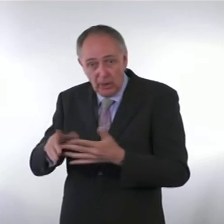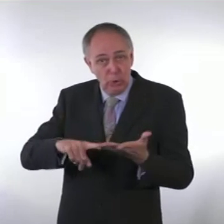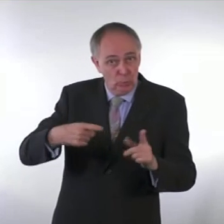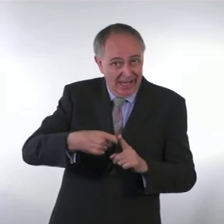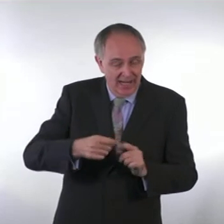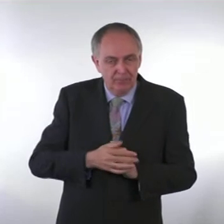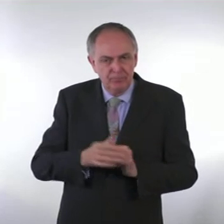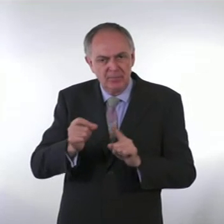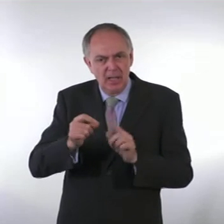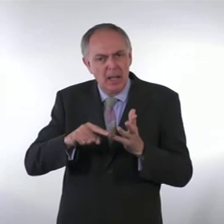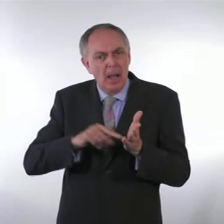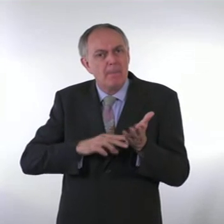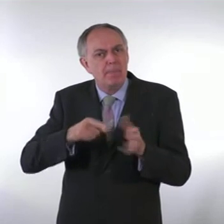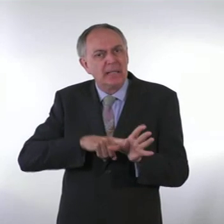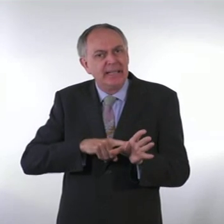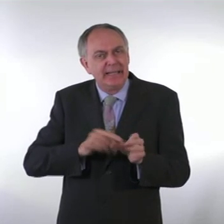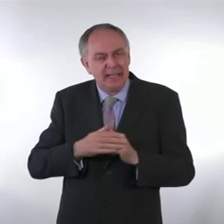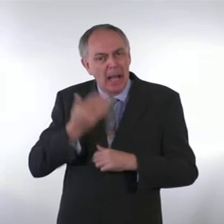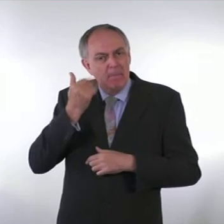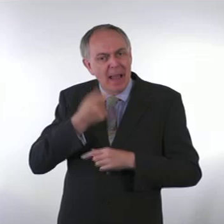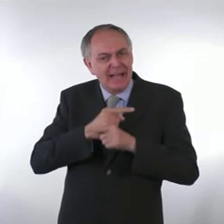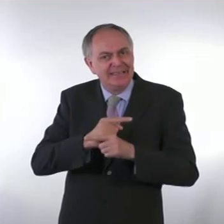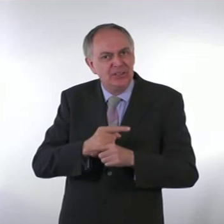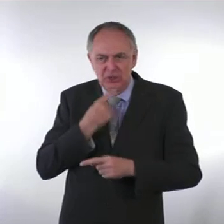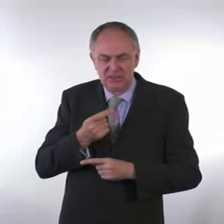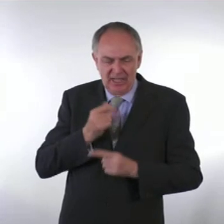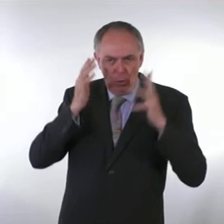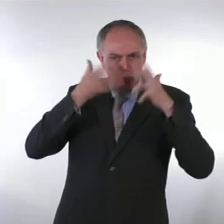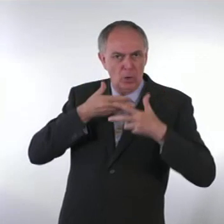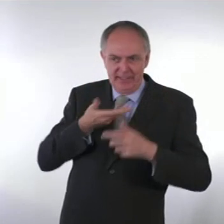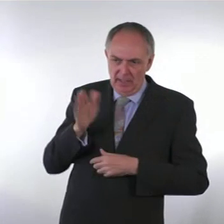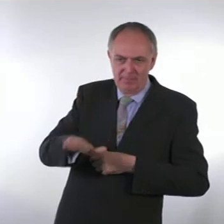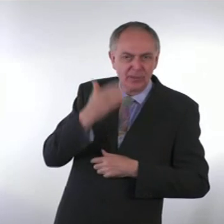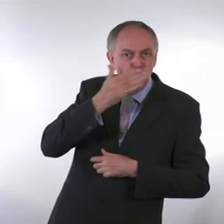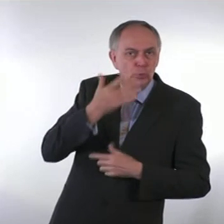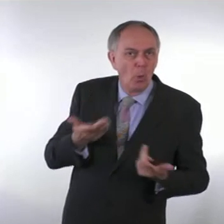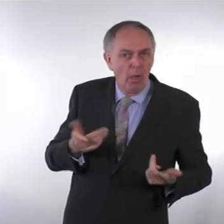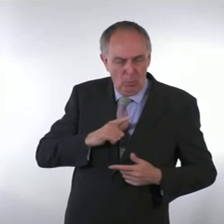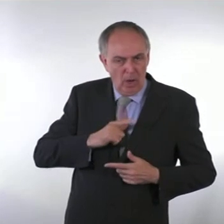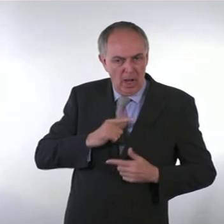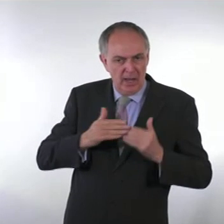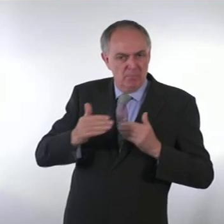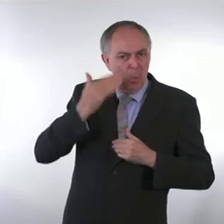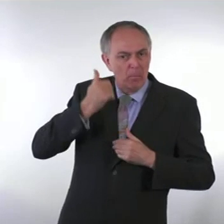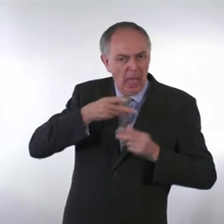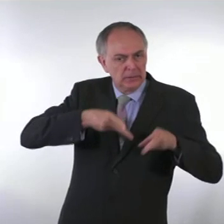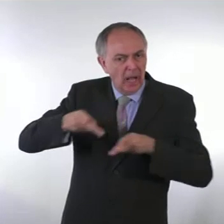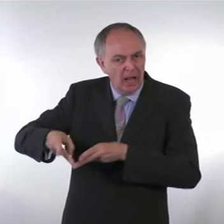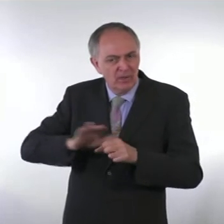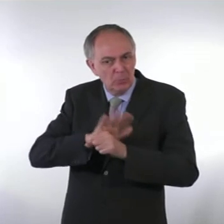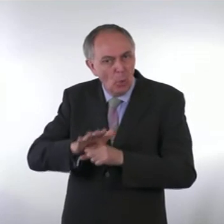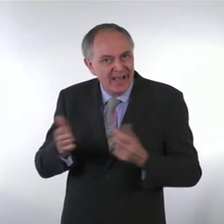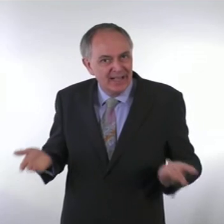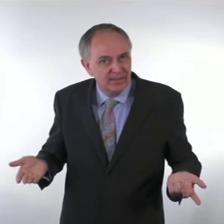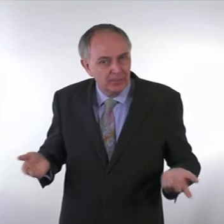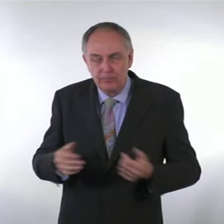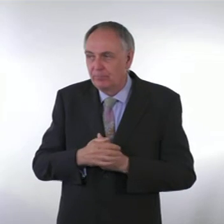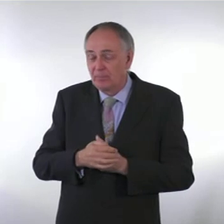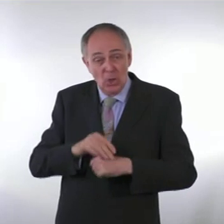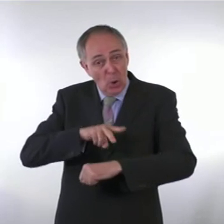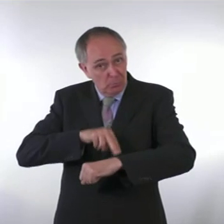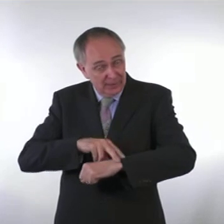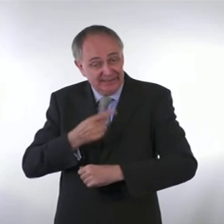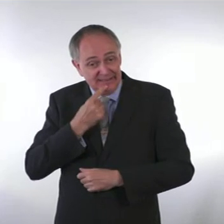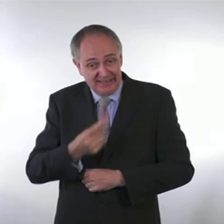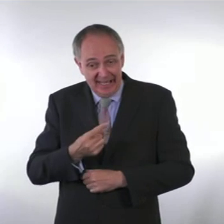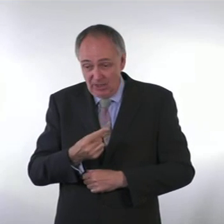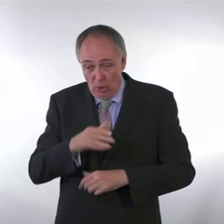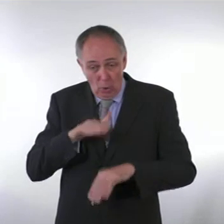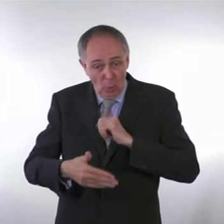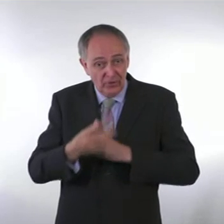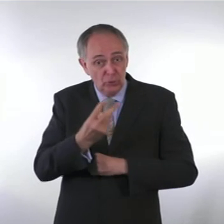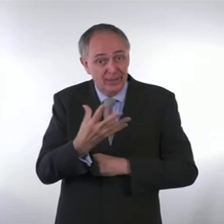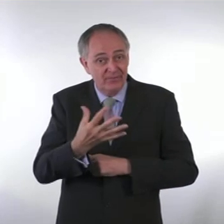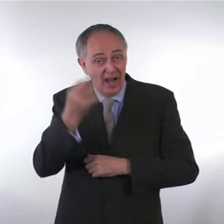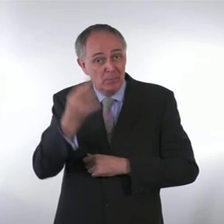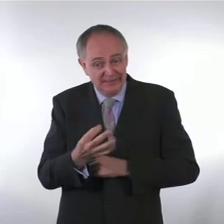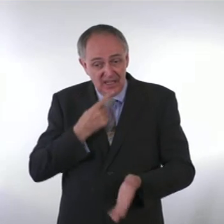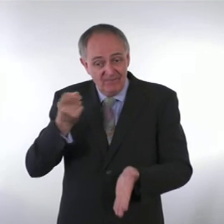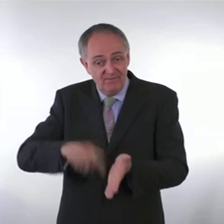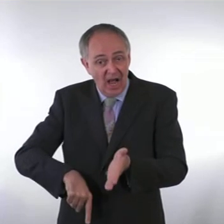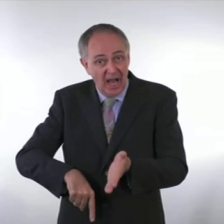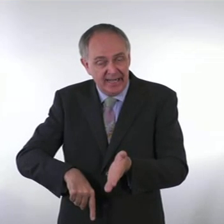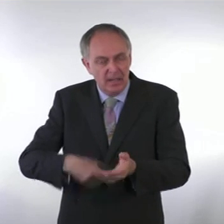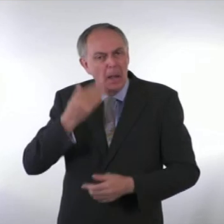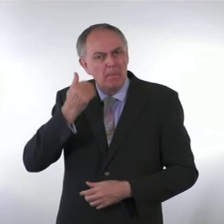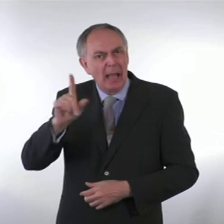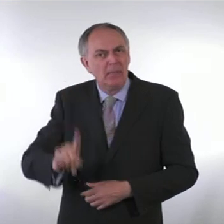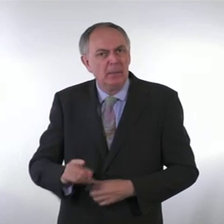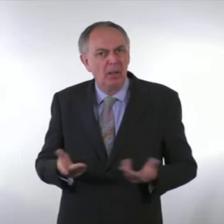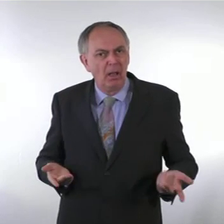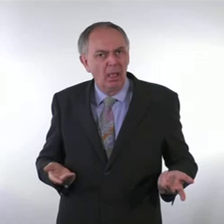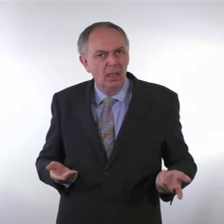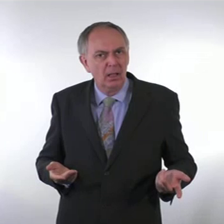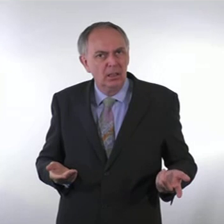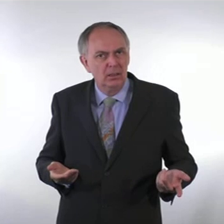In Putney, black teachers have told me that they are scared of going back to school because of the higher rates of death, and today’s figures from the Metropolitan police show that more than a quarter of lockdown fines have been for black people, although they are an eighth of our London population.